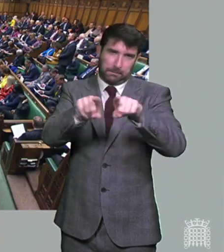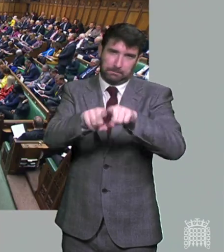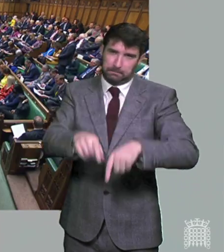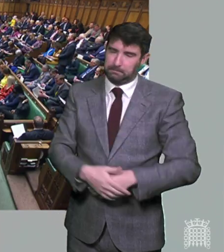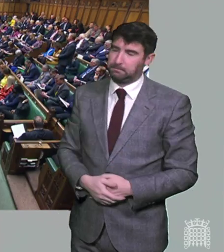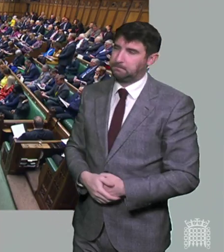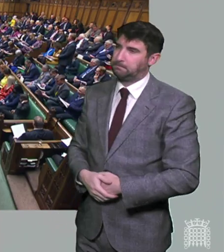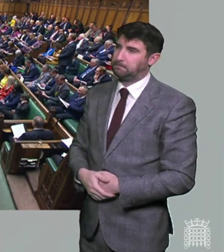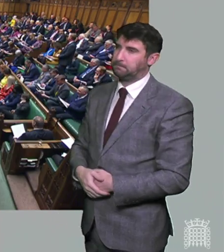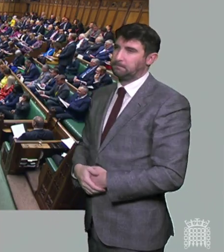I call Chris Bryant.